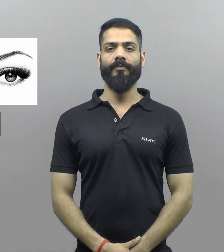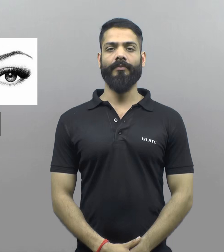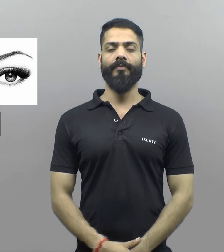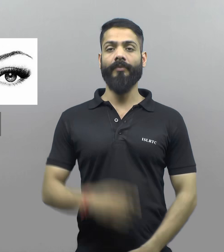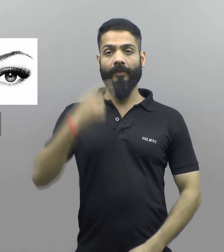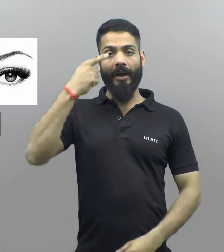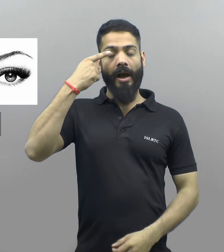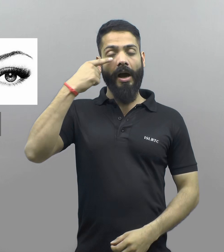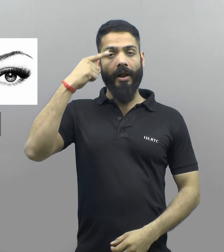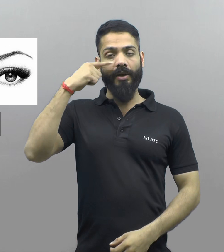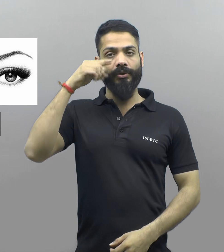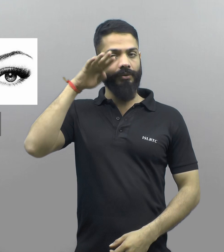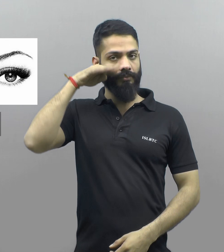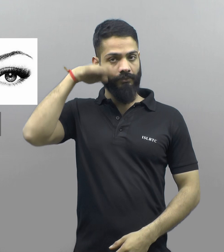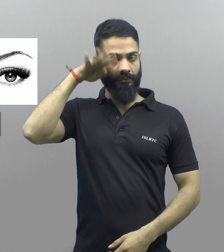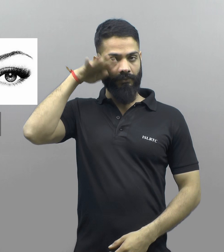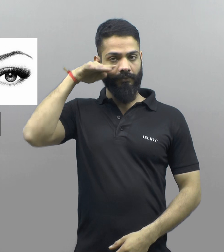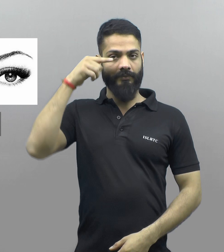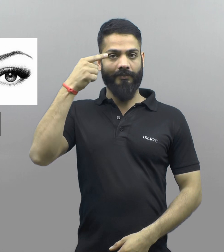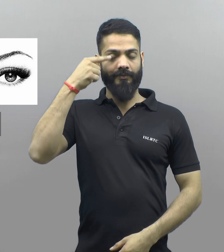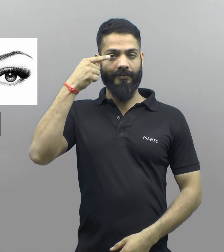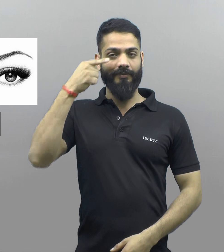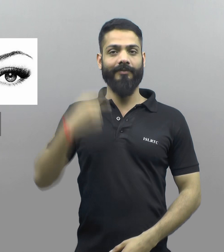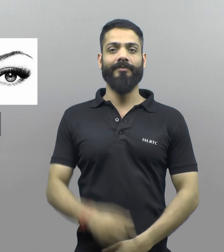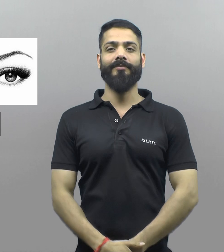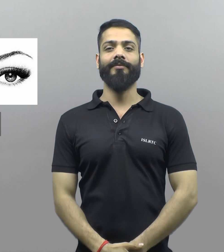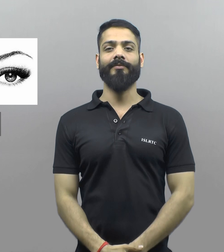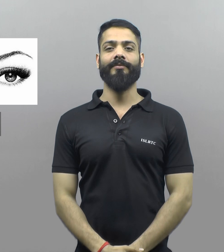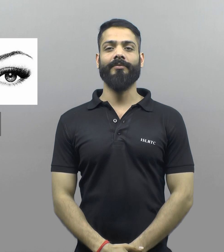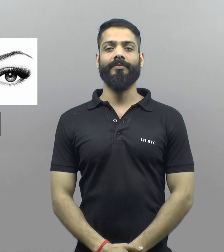Eyelash